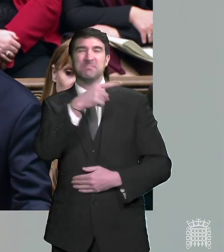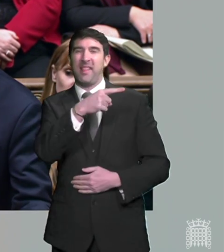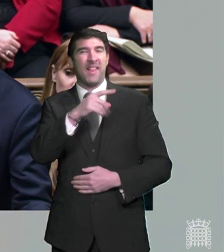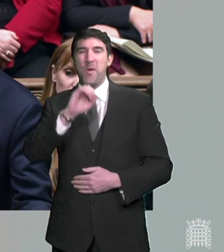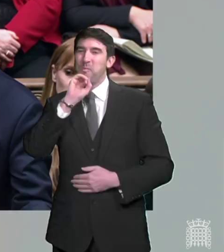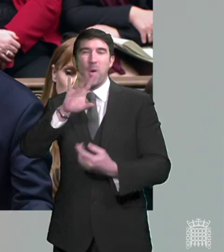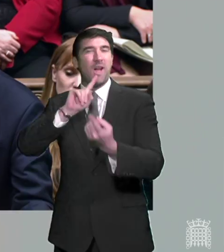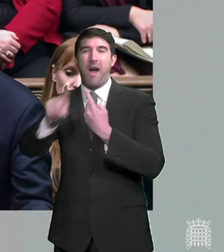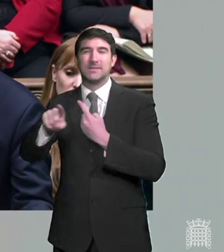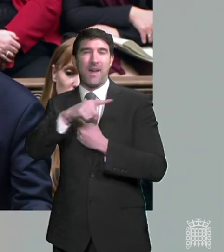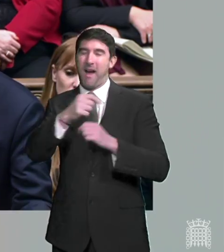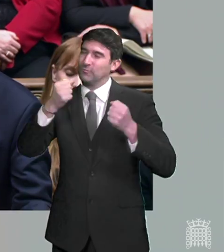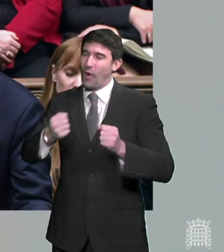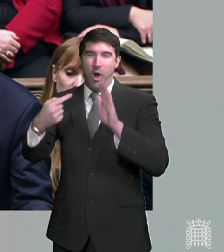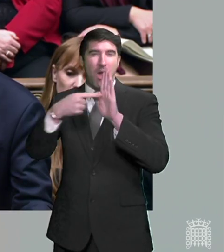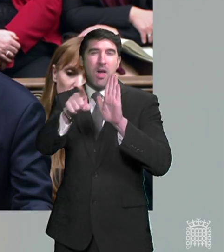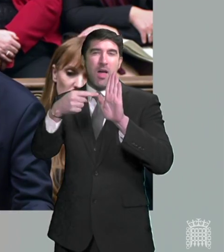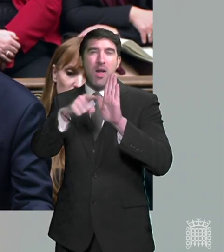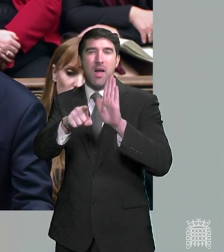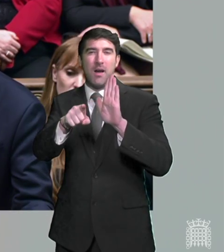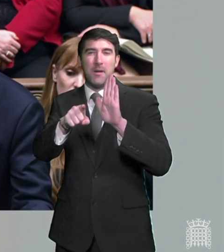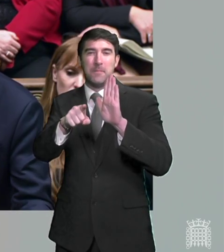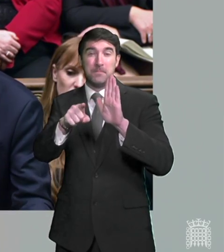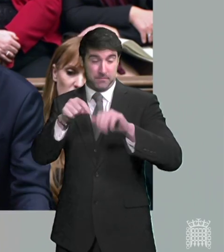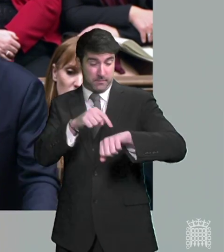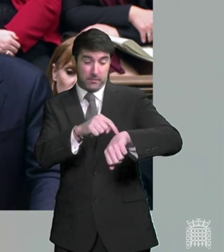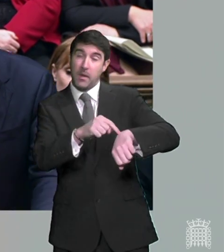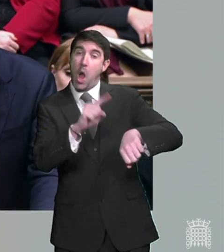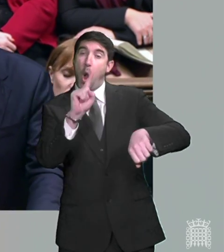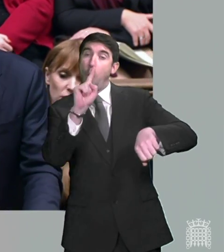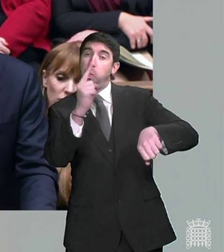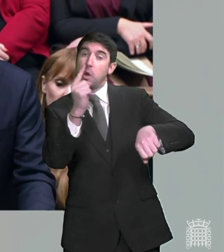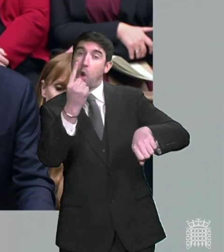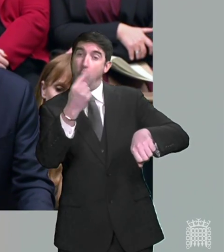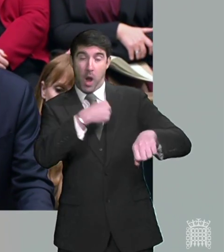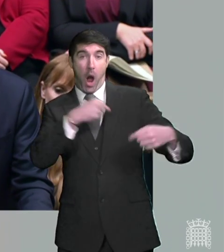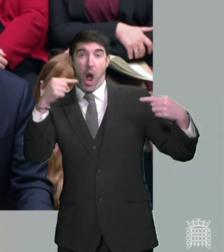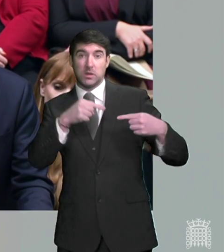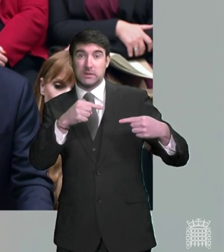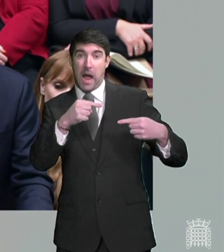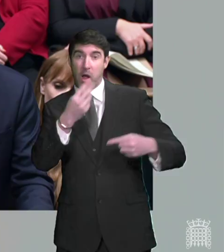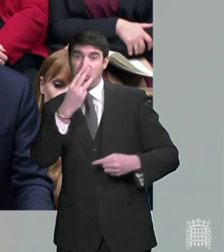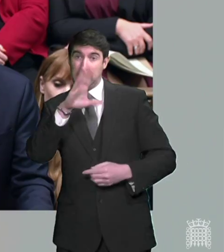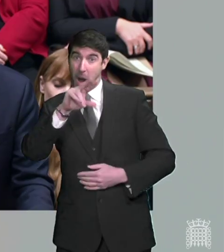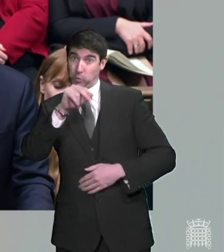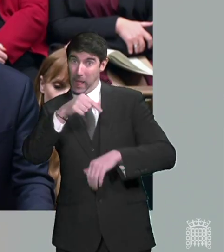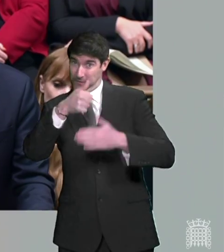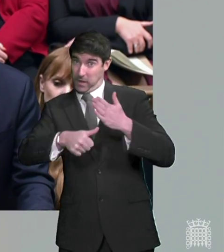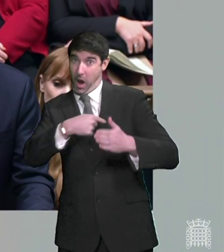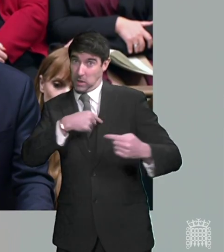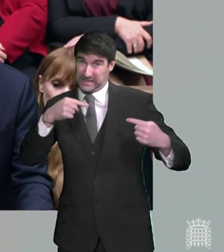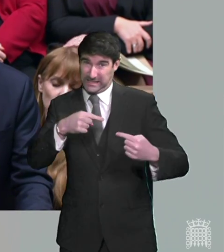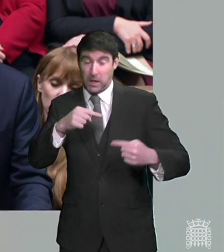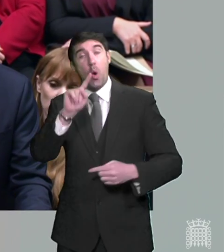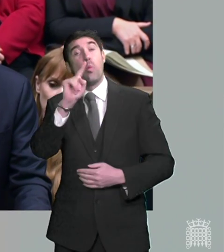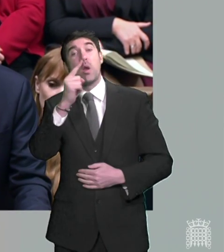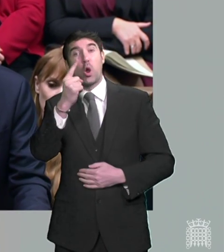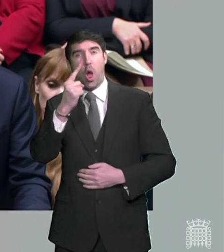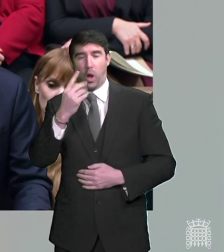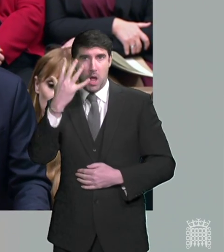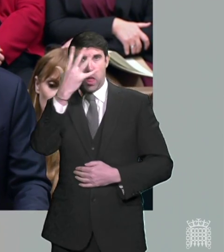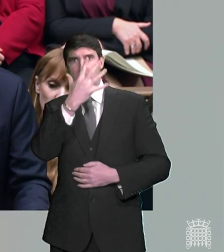By 1 pm, our heart attack victim is in a bad way, sweaty, dizzy and with their chest tightening.